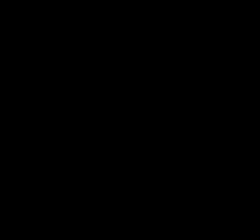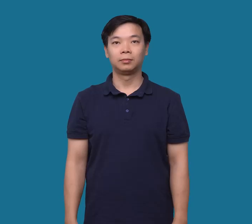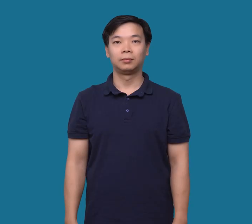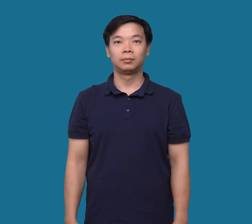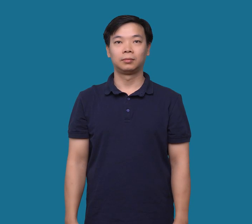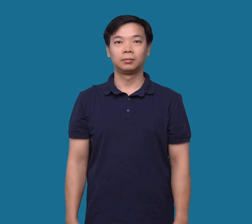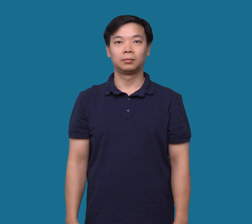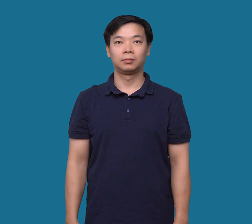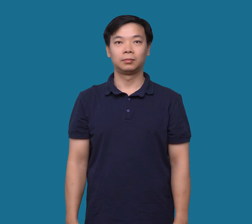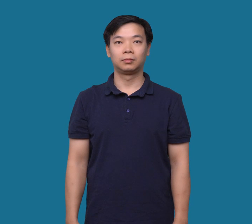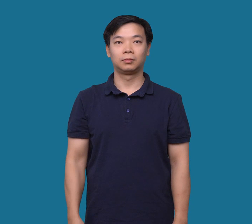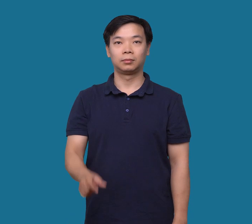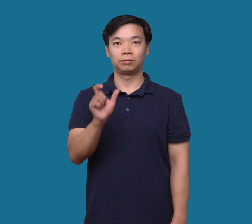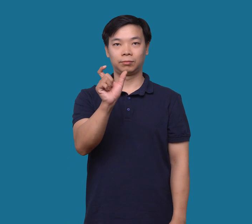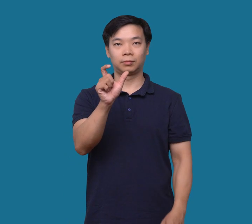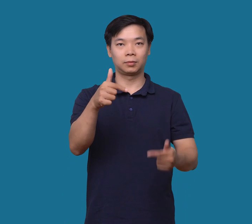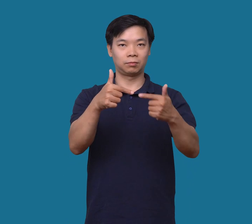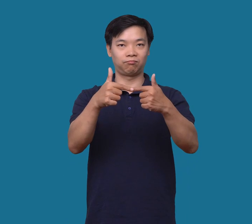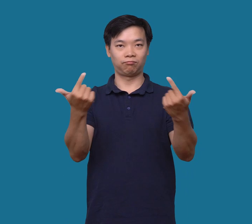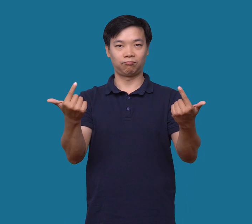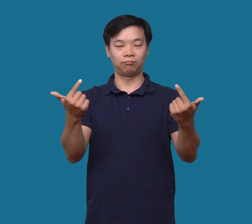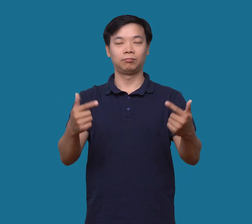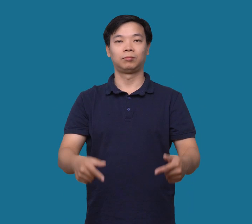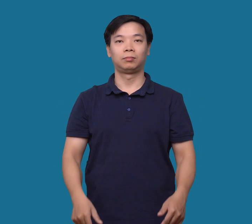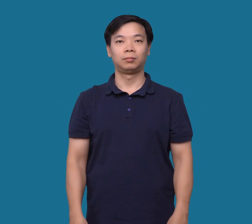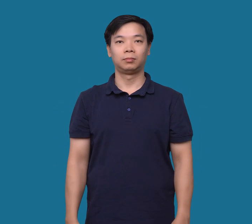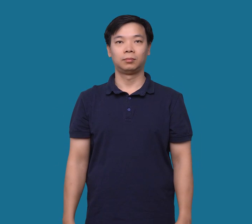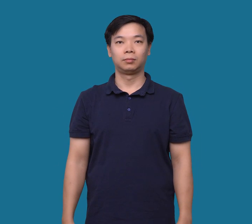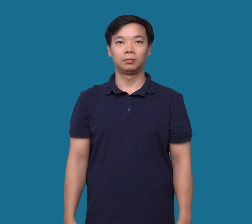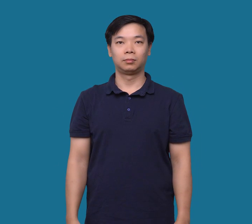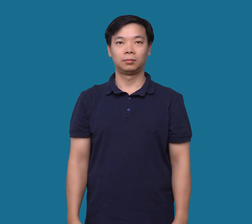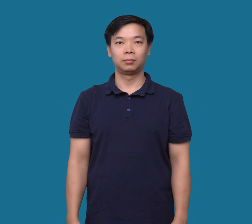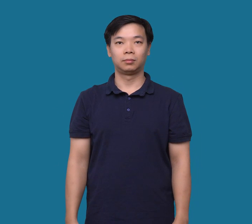từ trái nghĩa